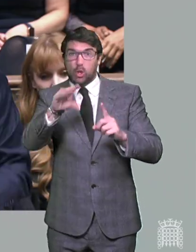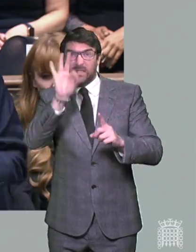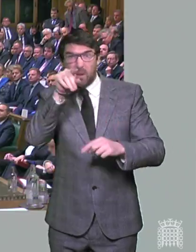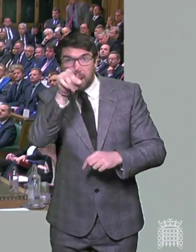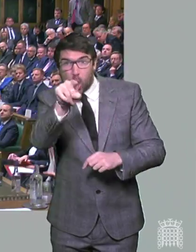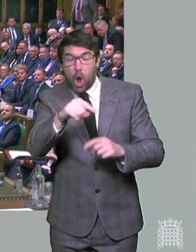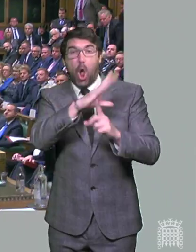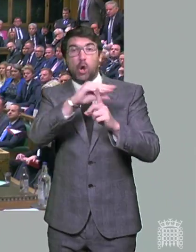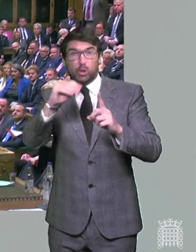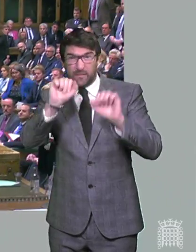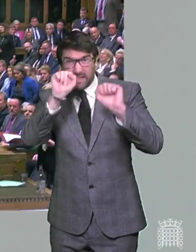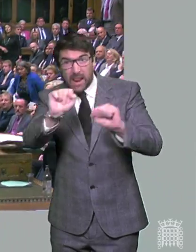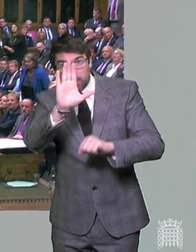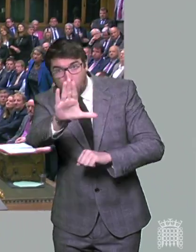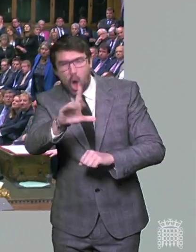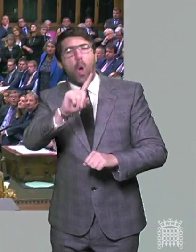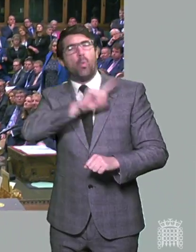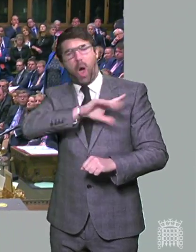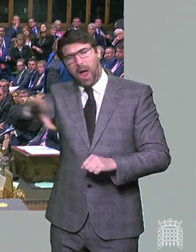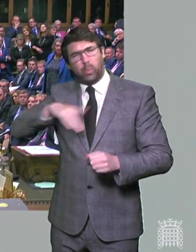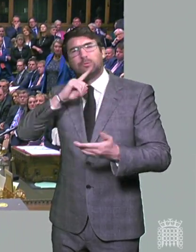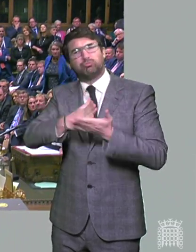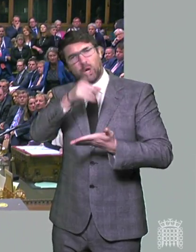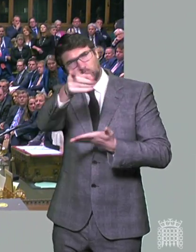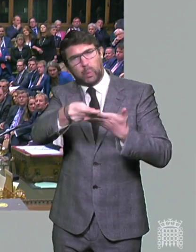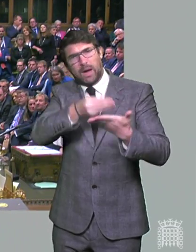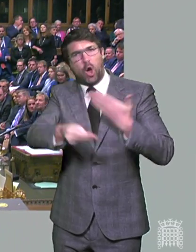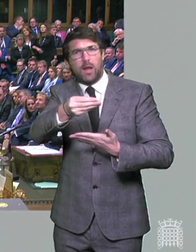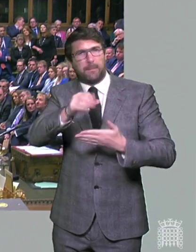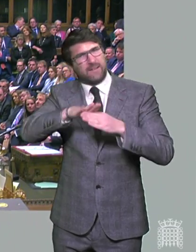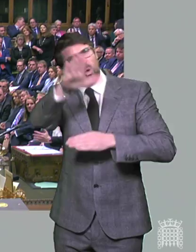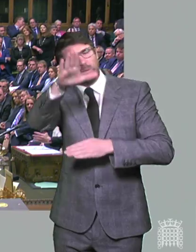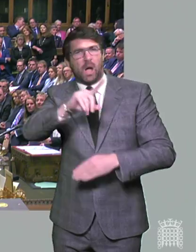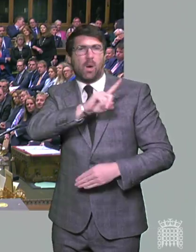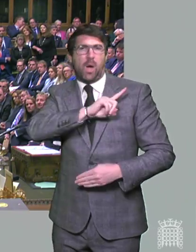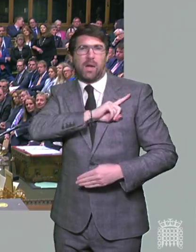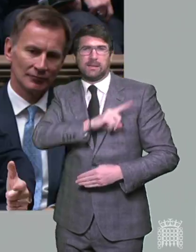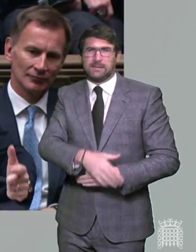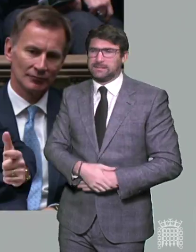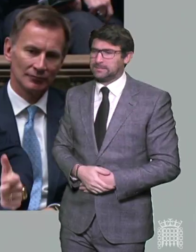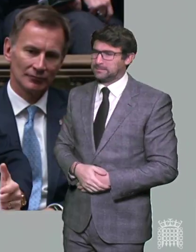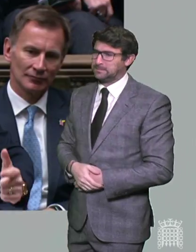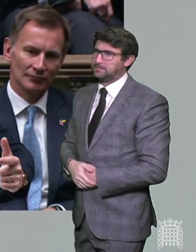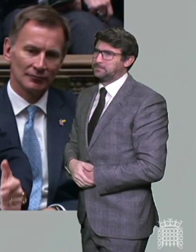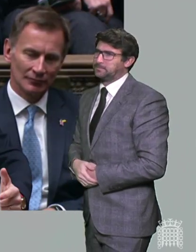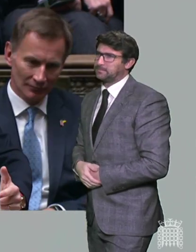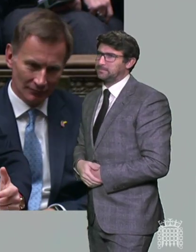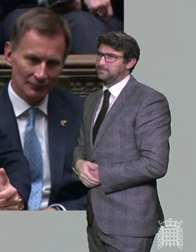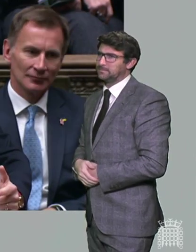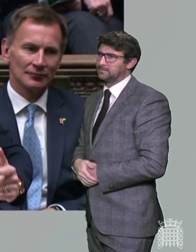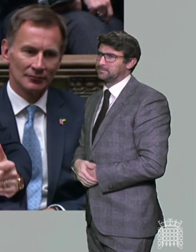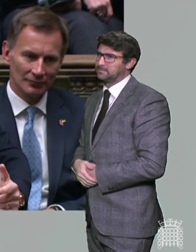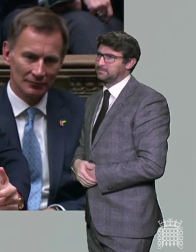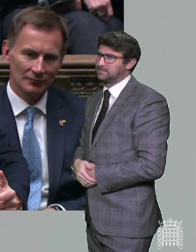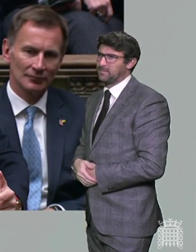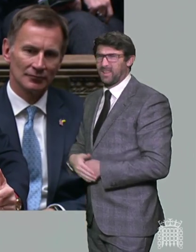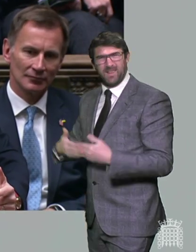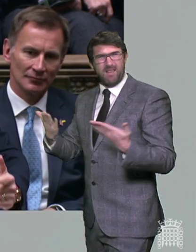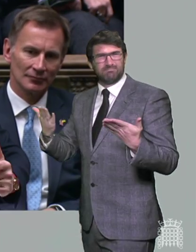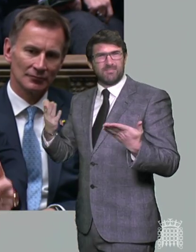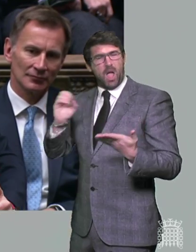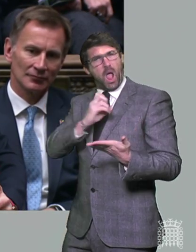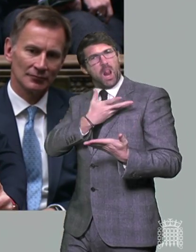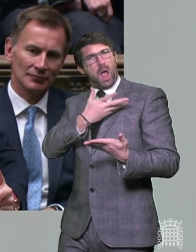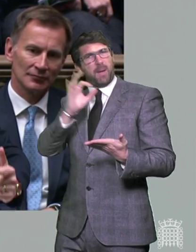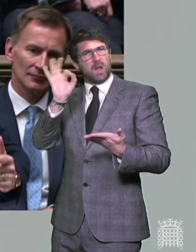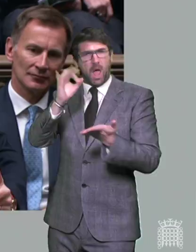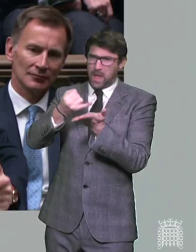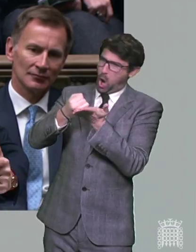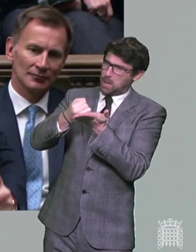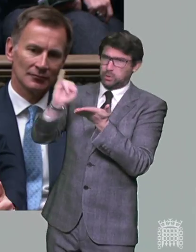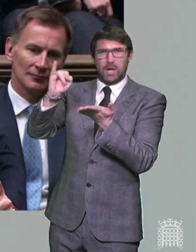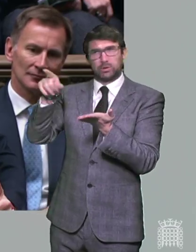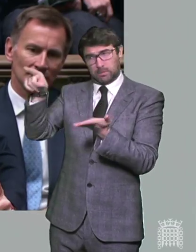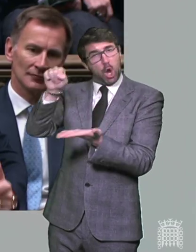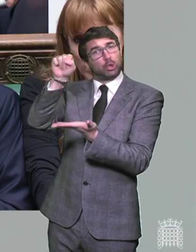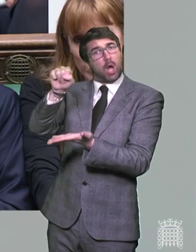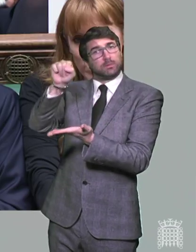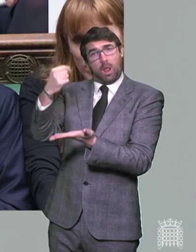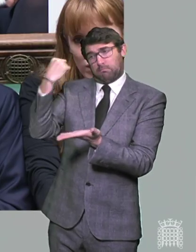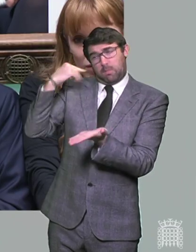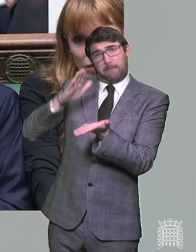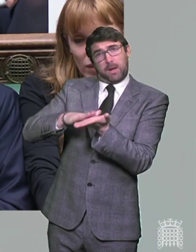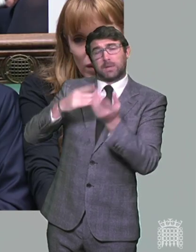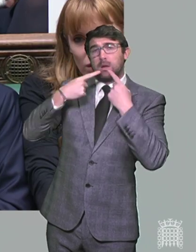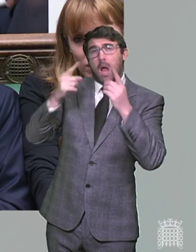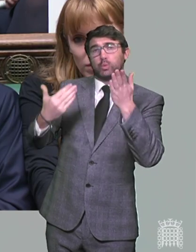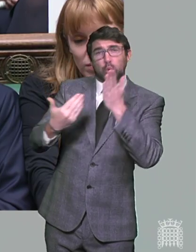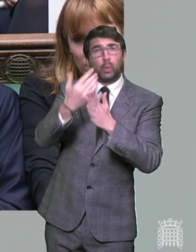I notice that the right honourable and learned Gentleman is not actually objecting to a single economic policy that the Chancellor announced on Monday.